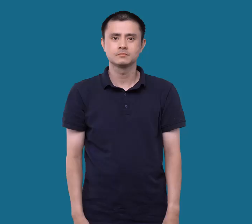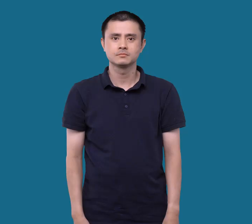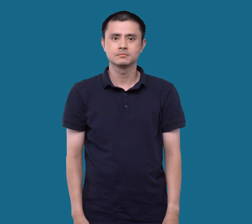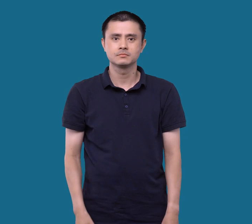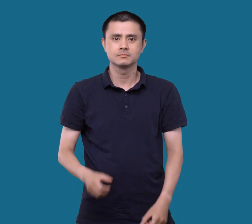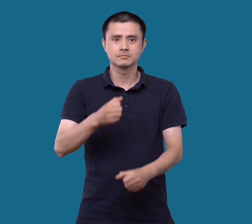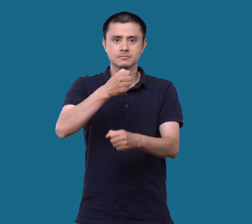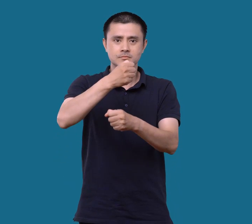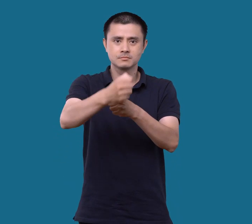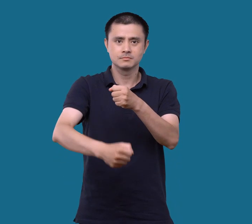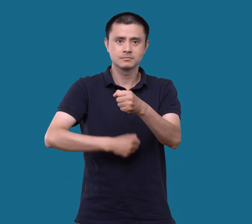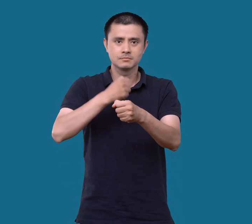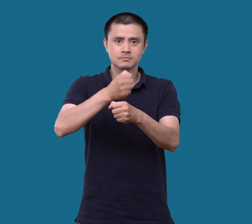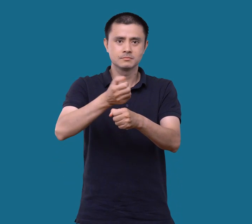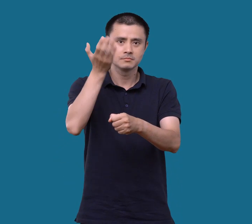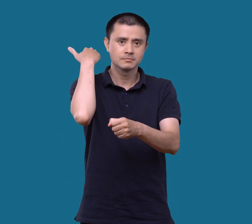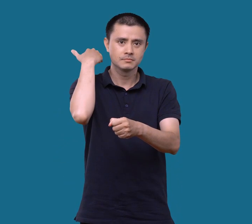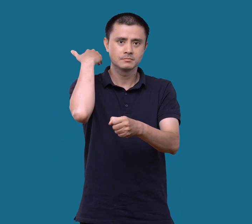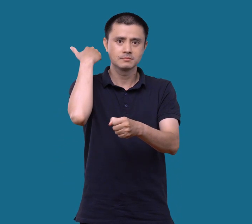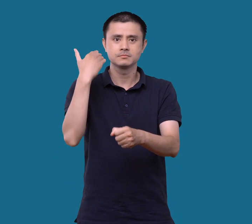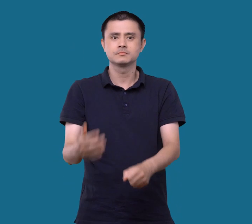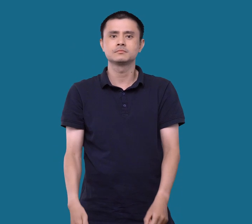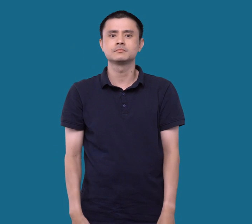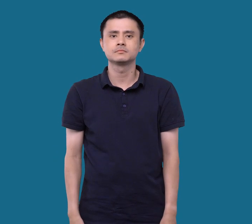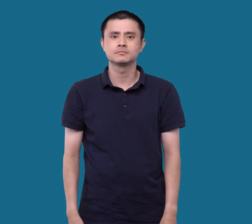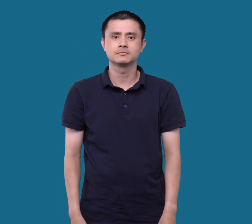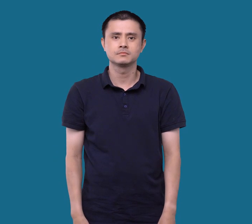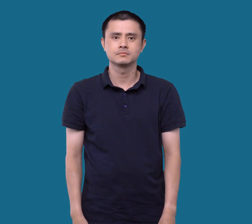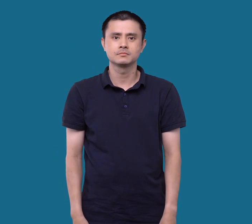năm ngoái